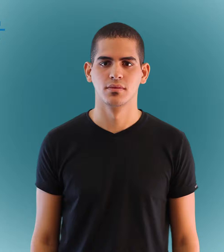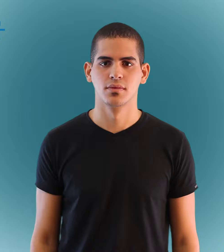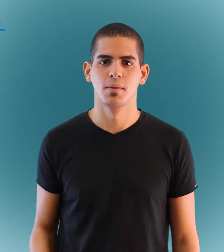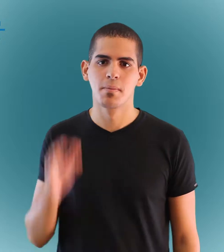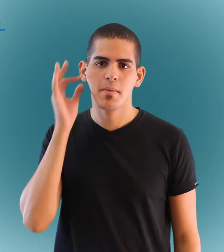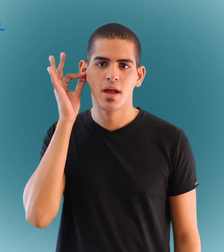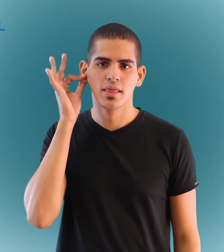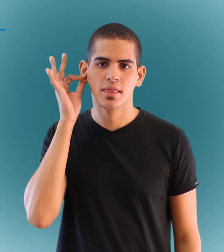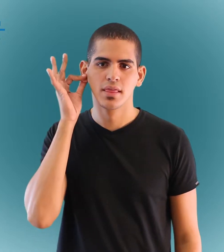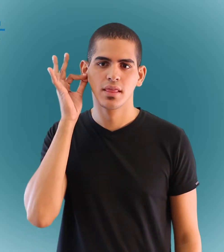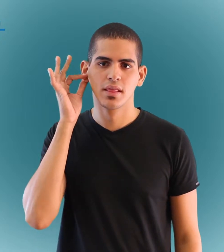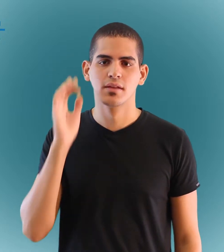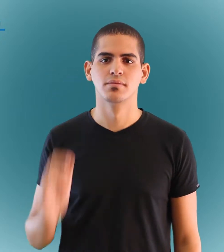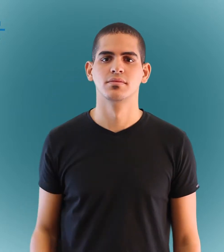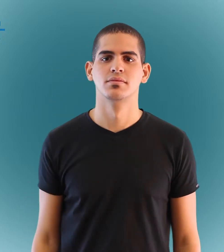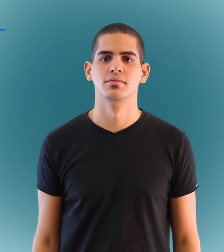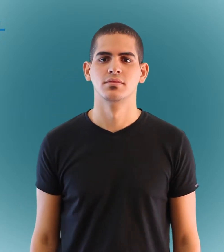בת